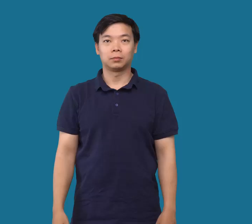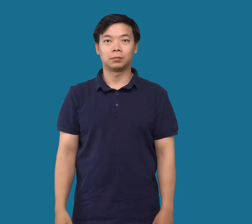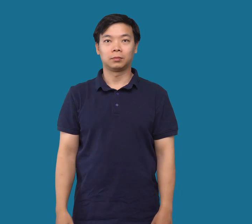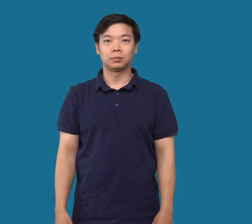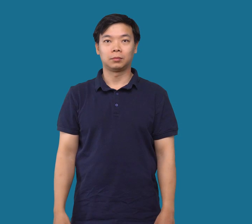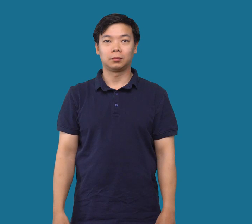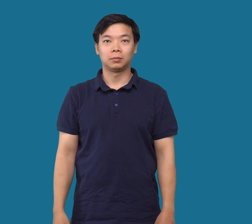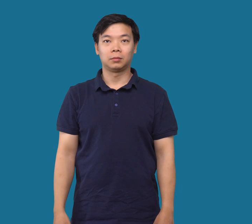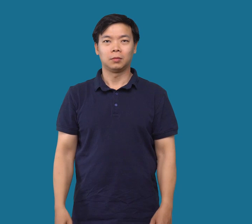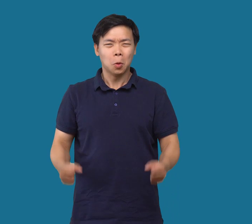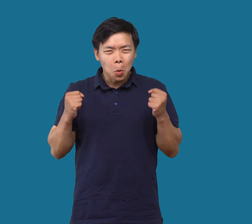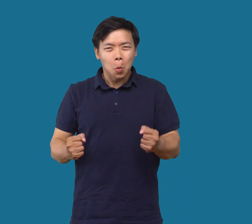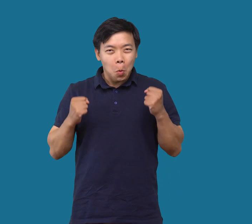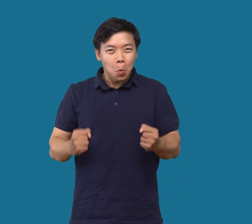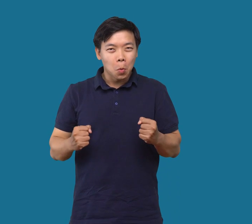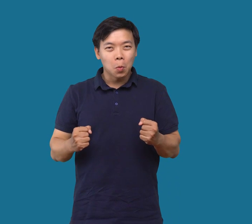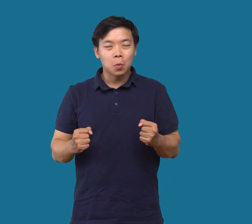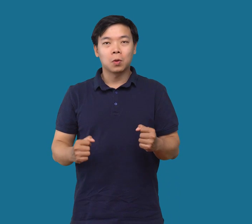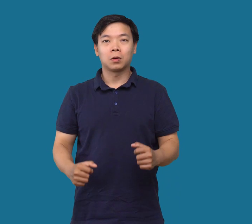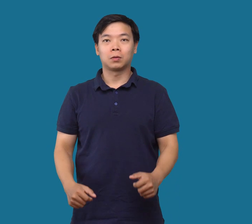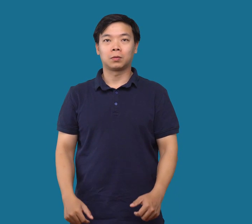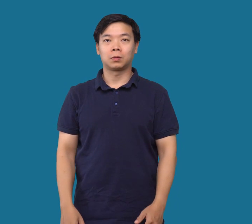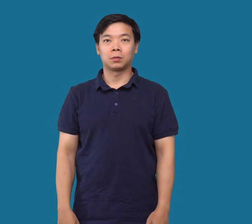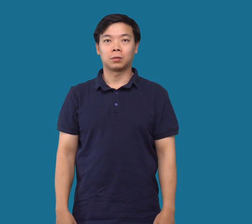cố gắng